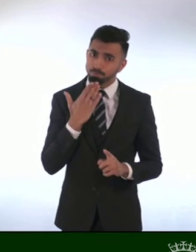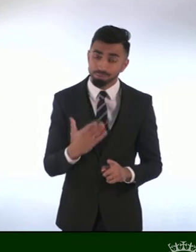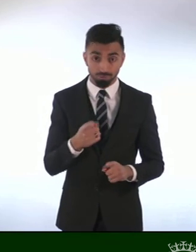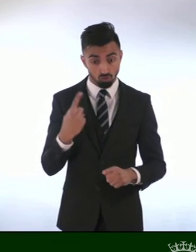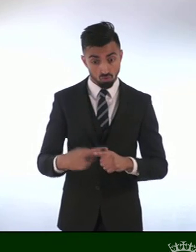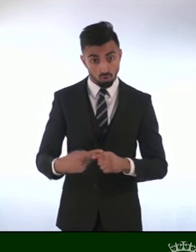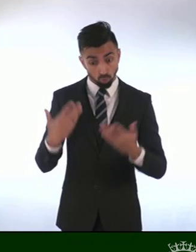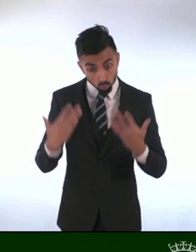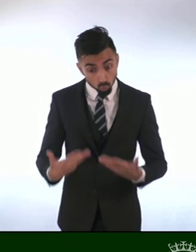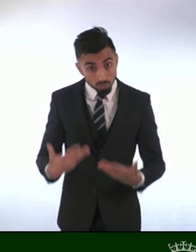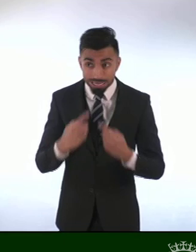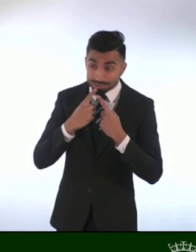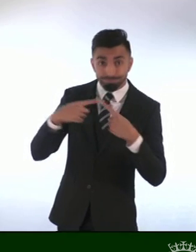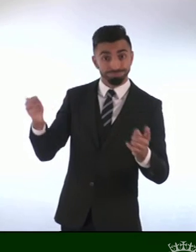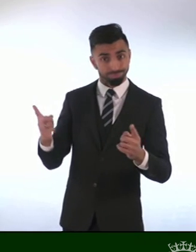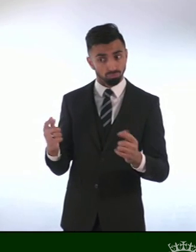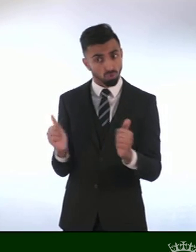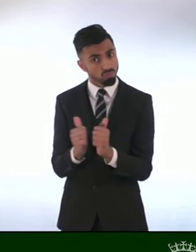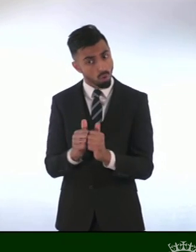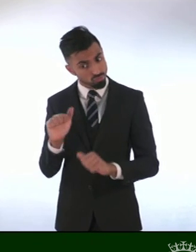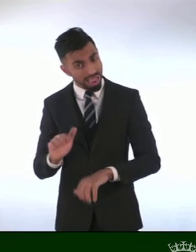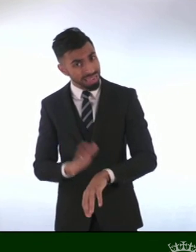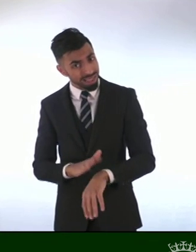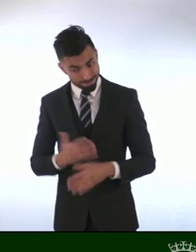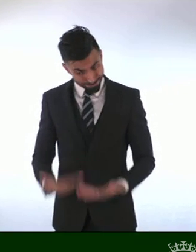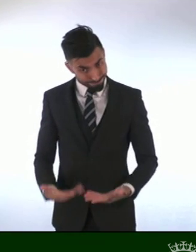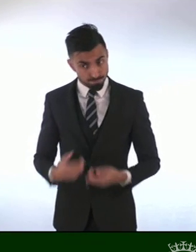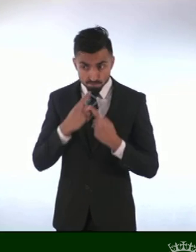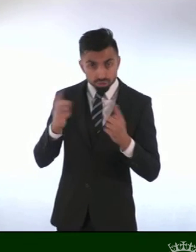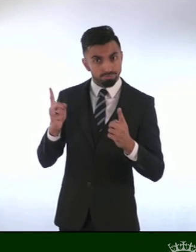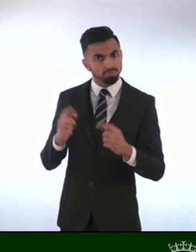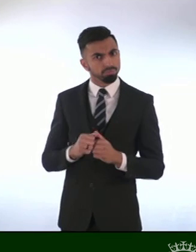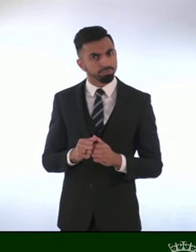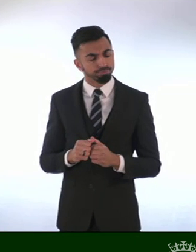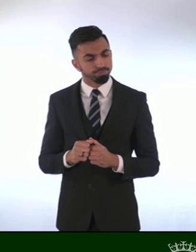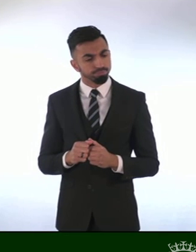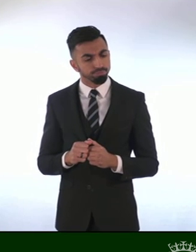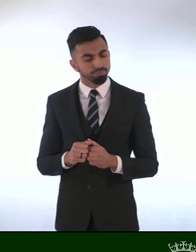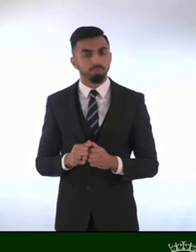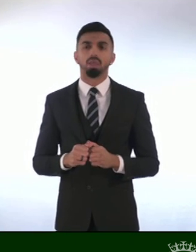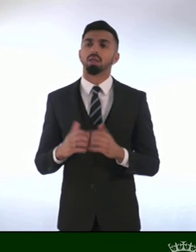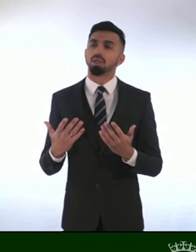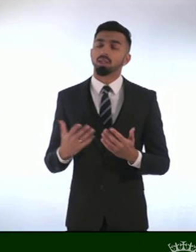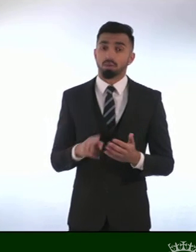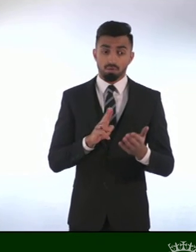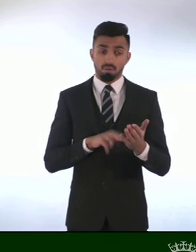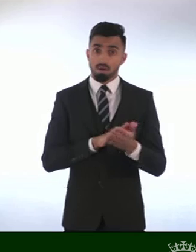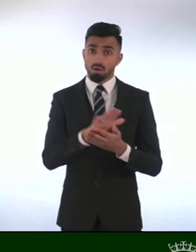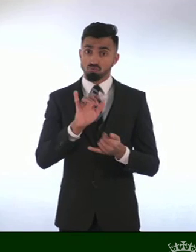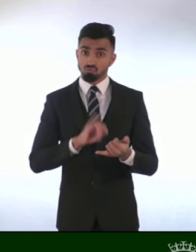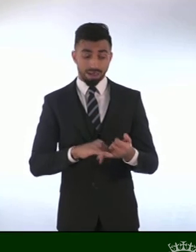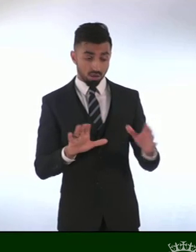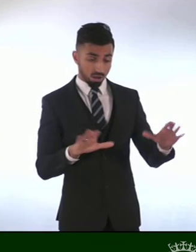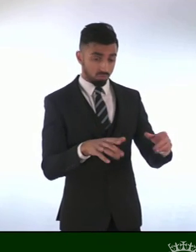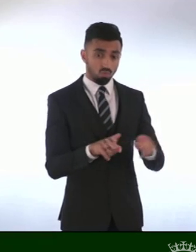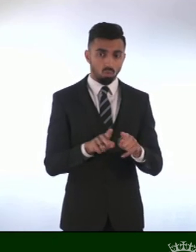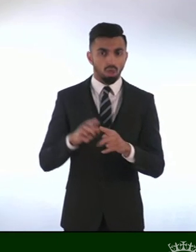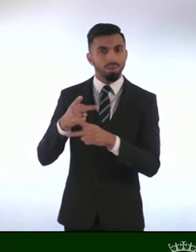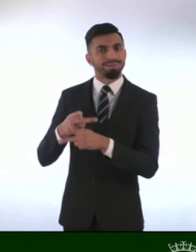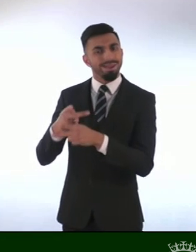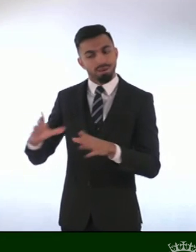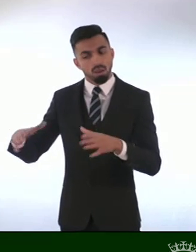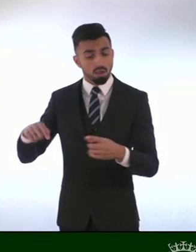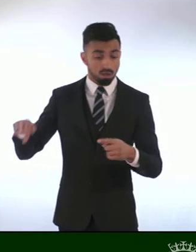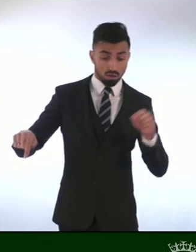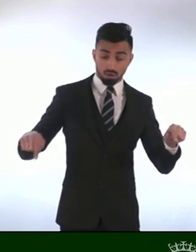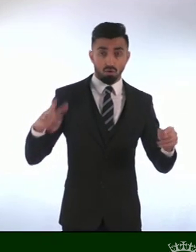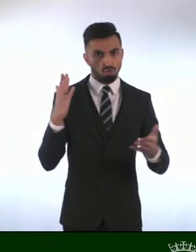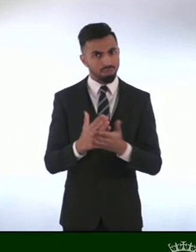Today would be appropriate. NHS staff and those who work in the care sector are on the frontline of caring for patients suffering from coronavirus.